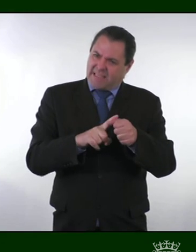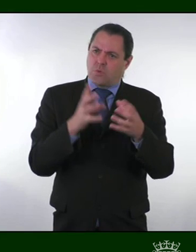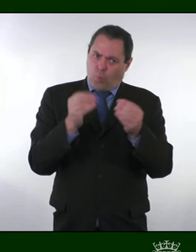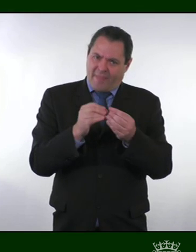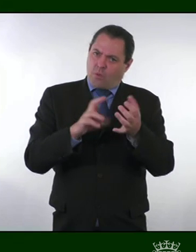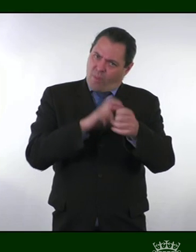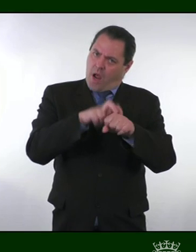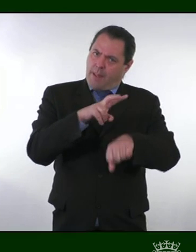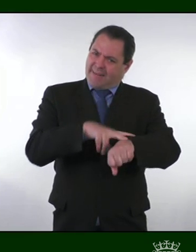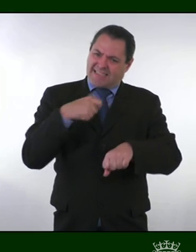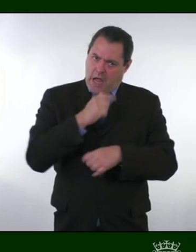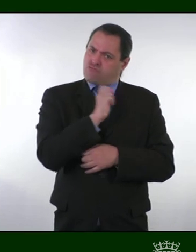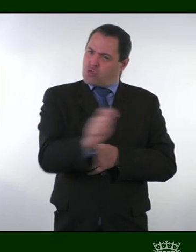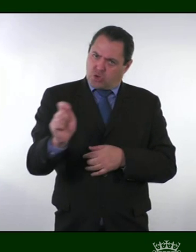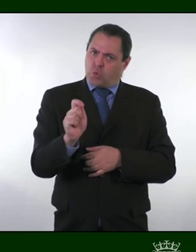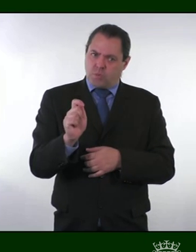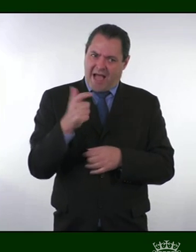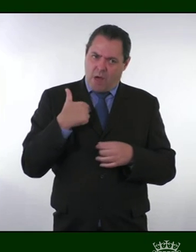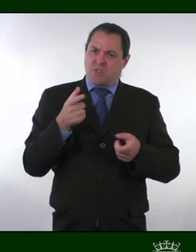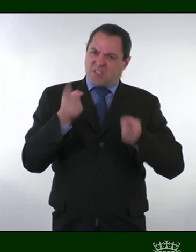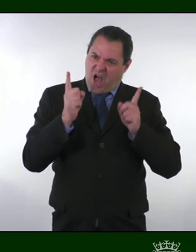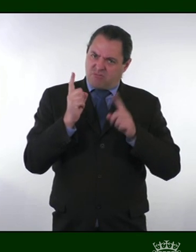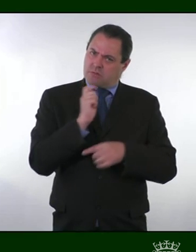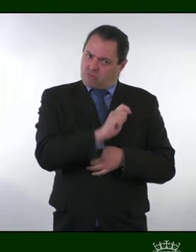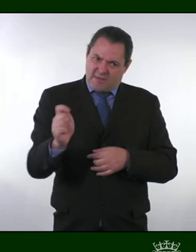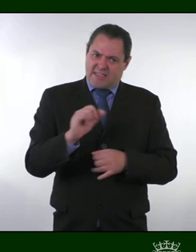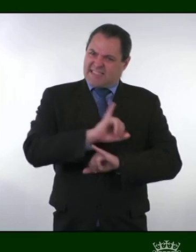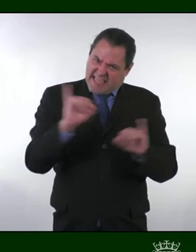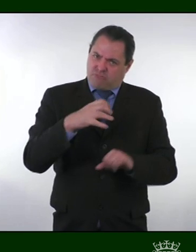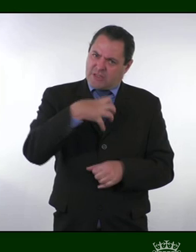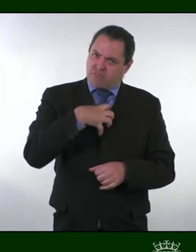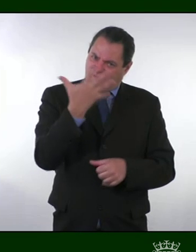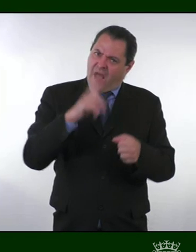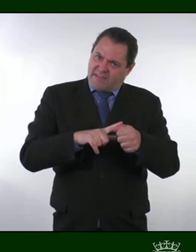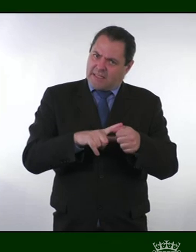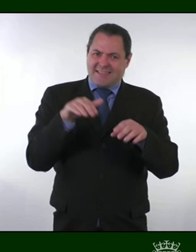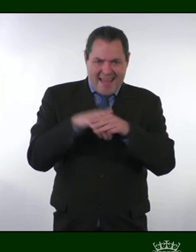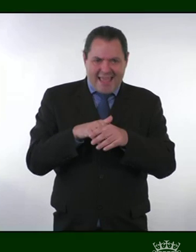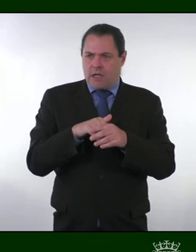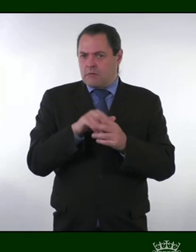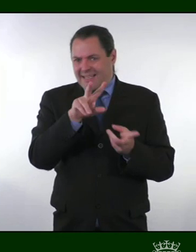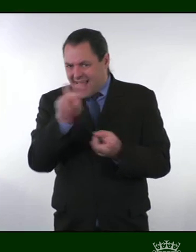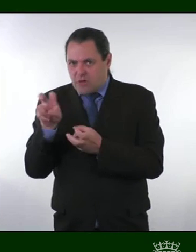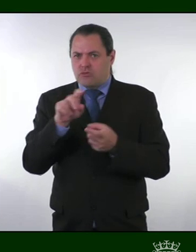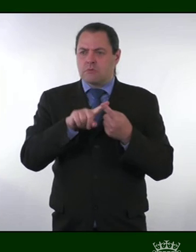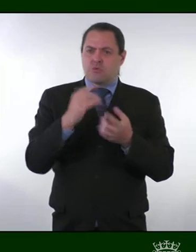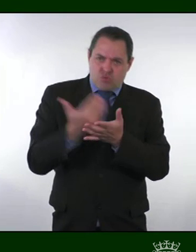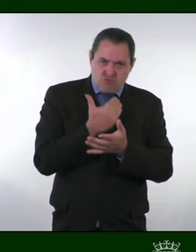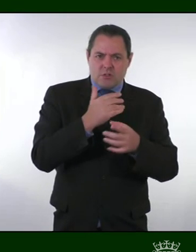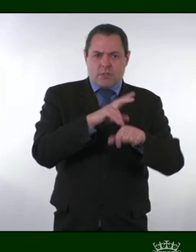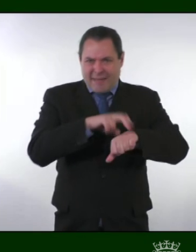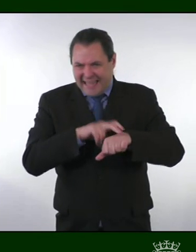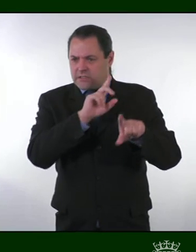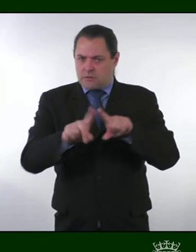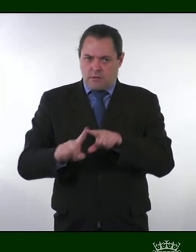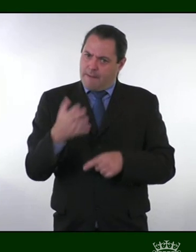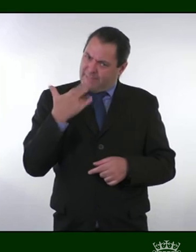As Director of Public Prosecutions, I prosecuted serious terrorists for five years, working with the intelligence and security forces and with the police in Northern Ireland.